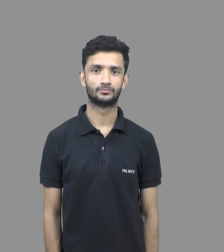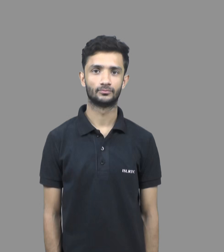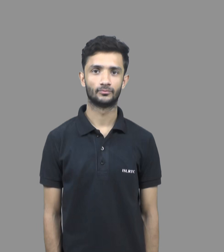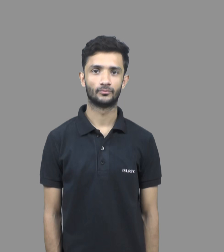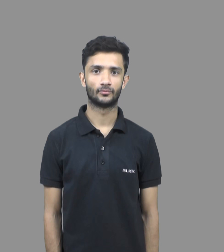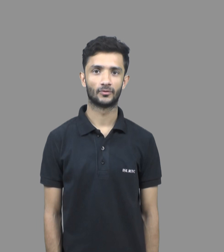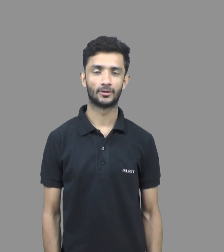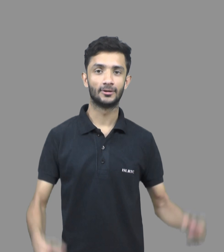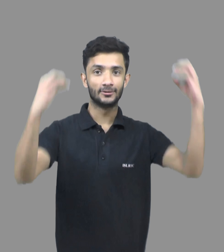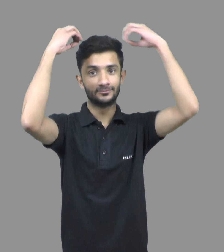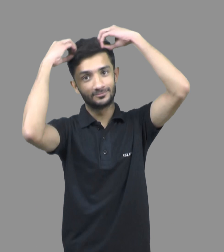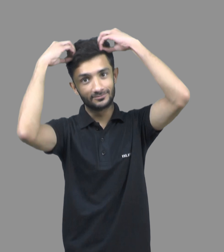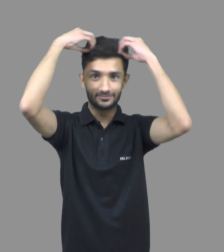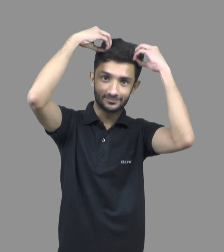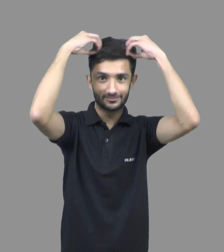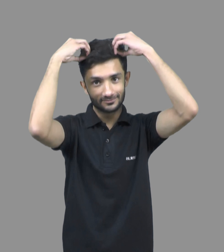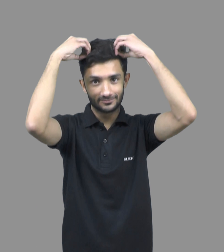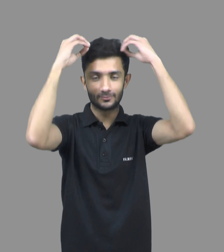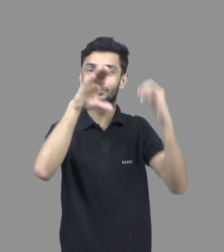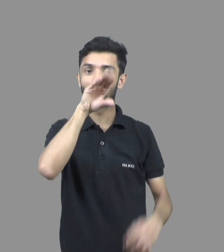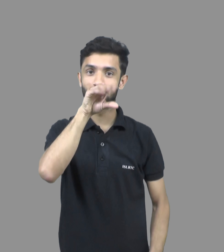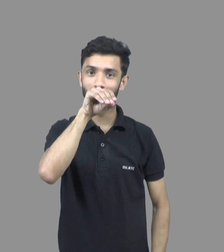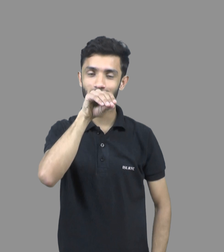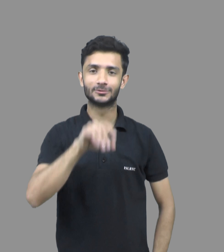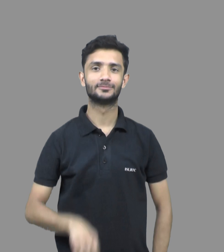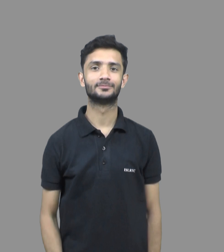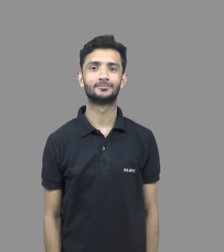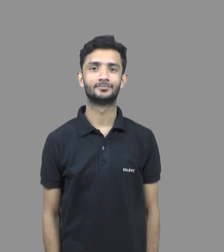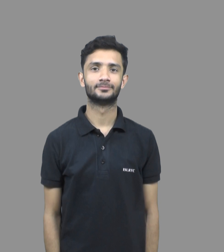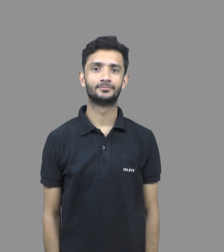Mickey Mouse